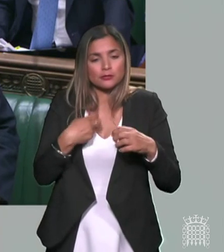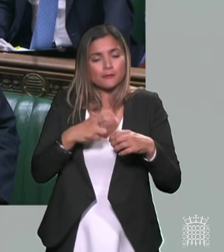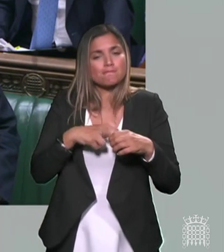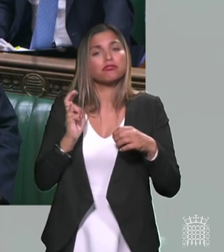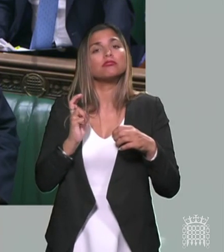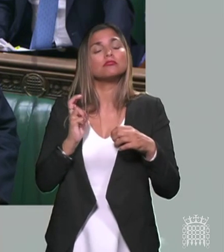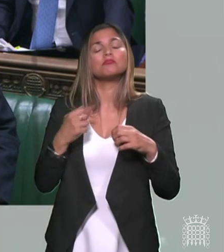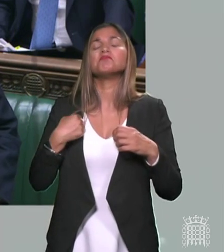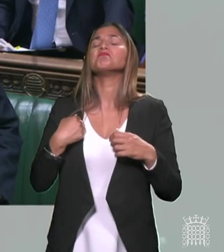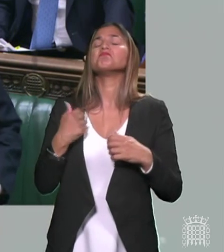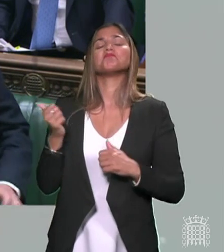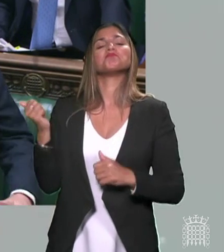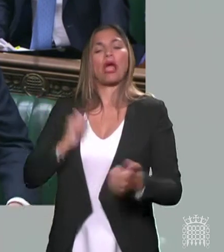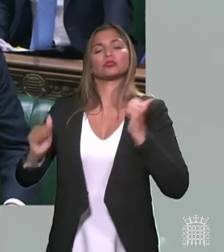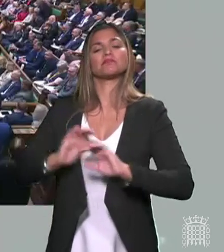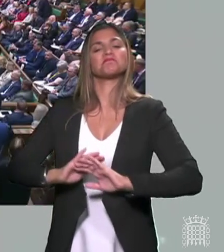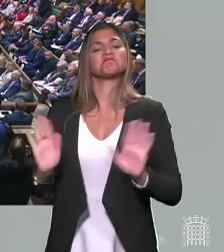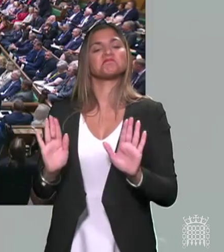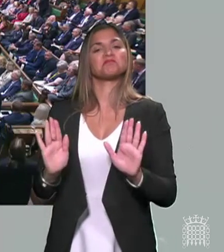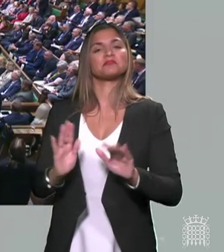I will be leaving, soon, with my head held high.